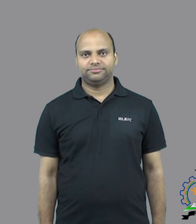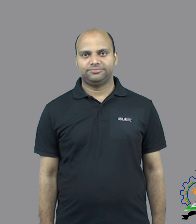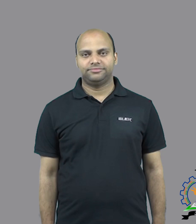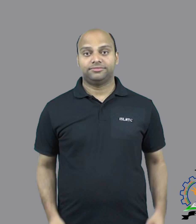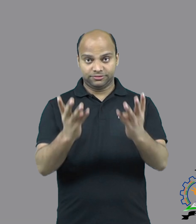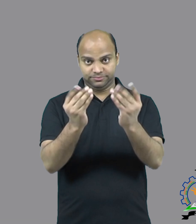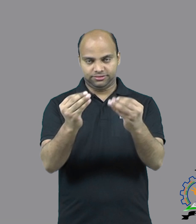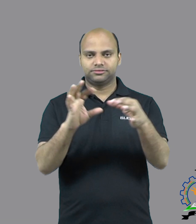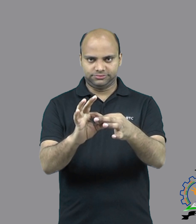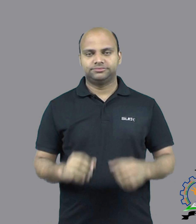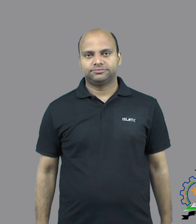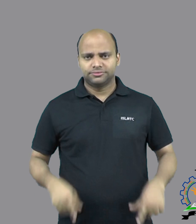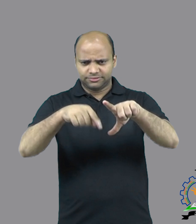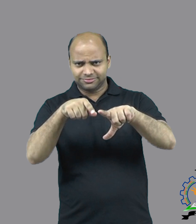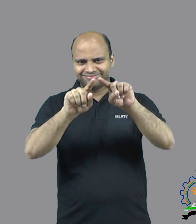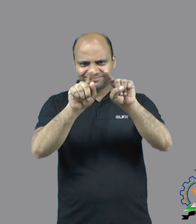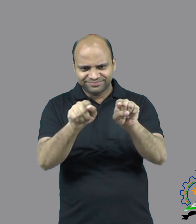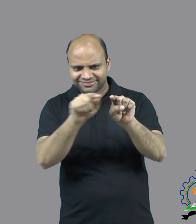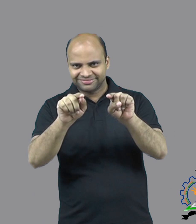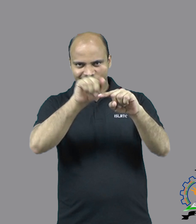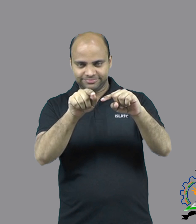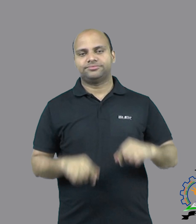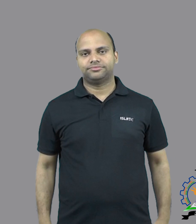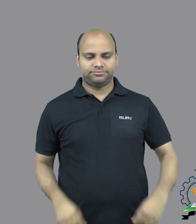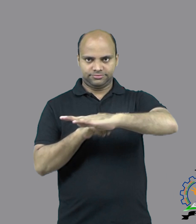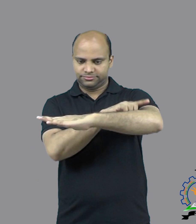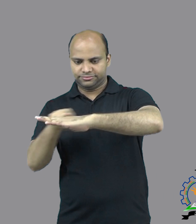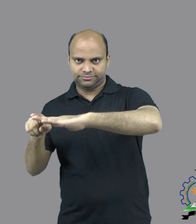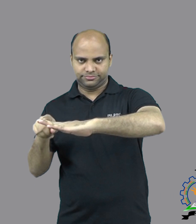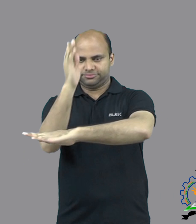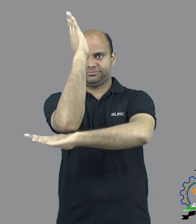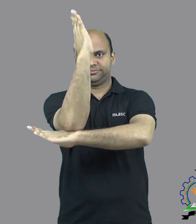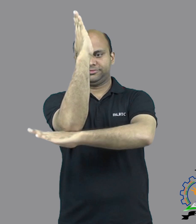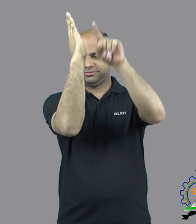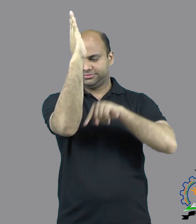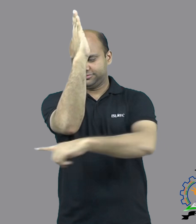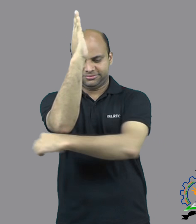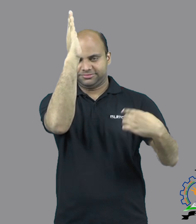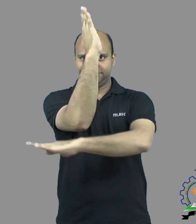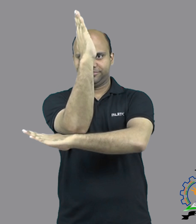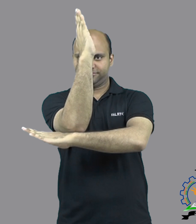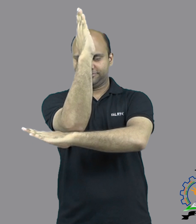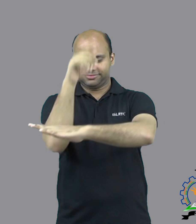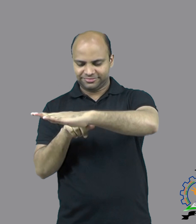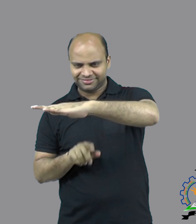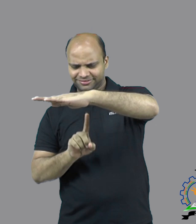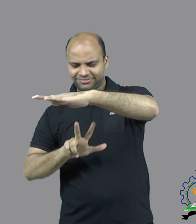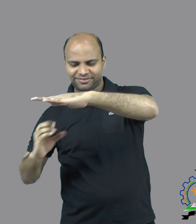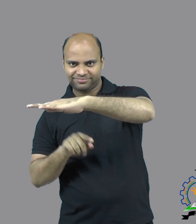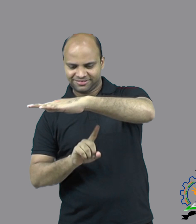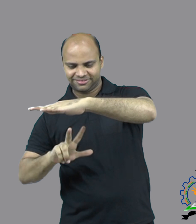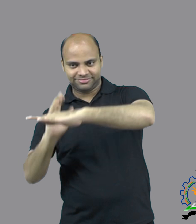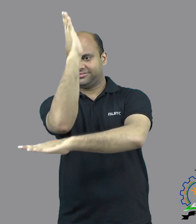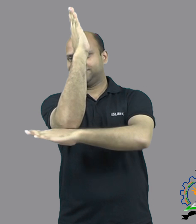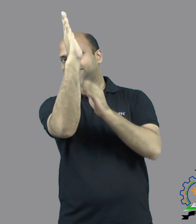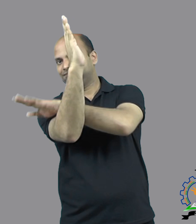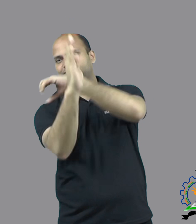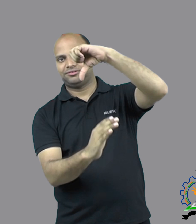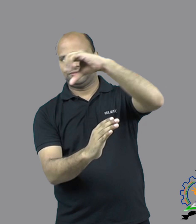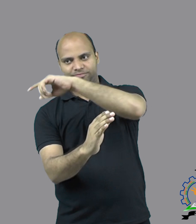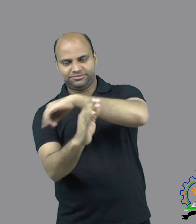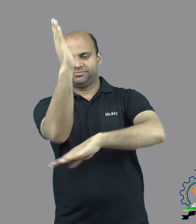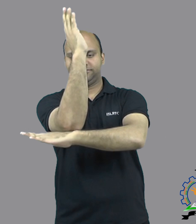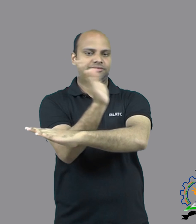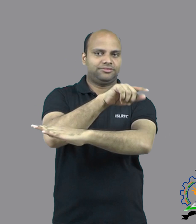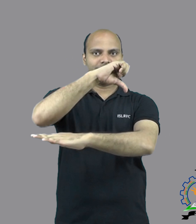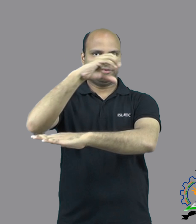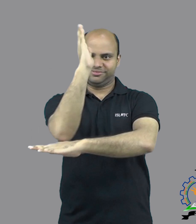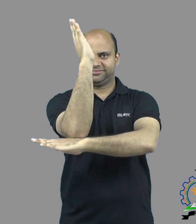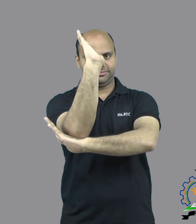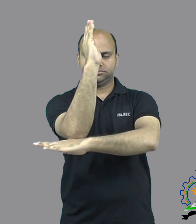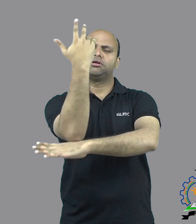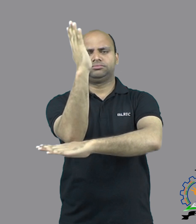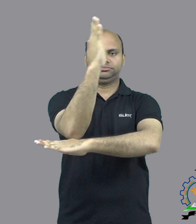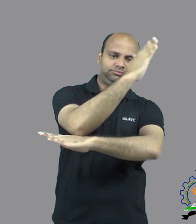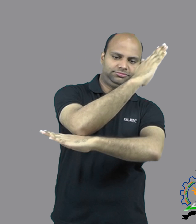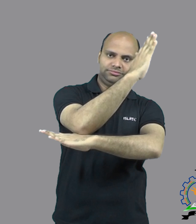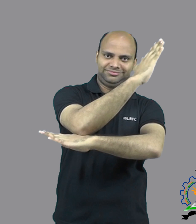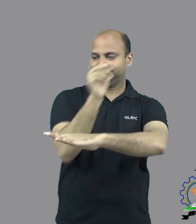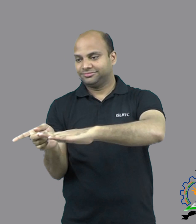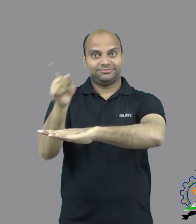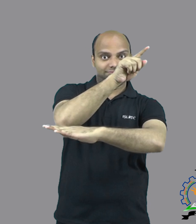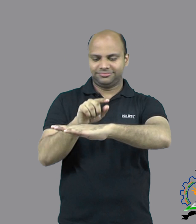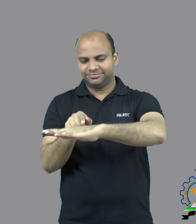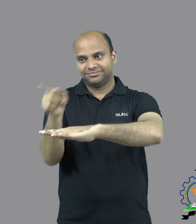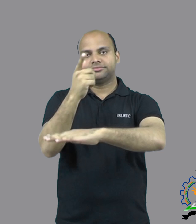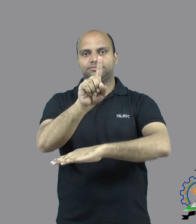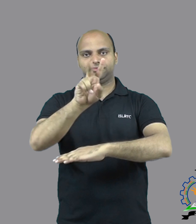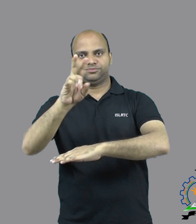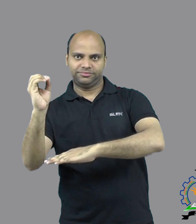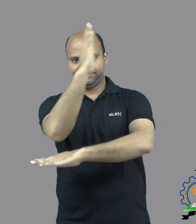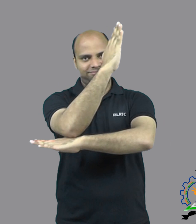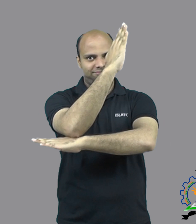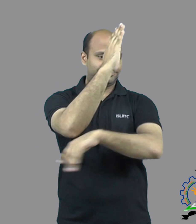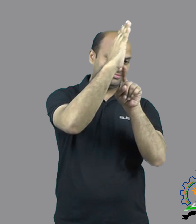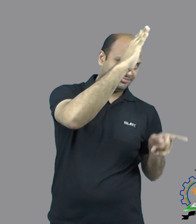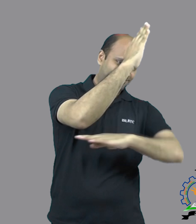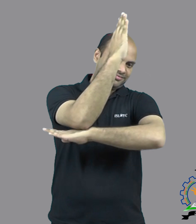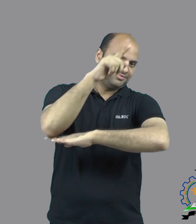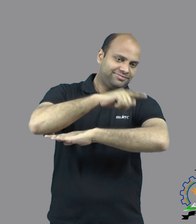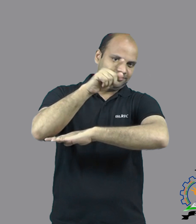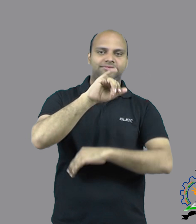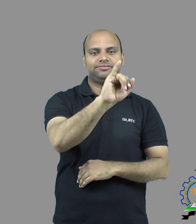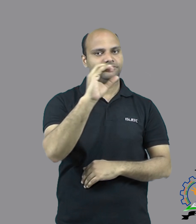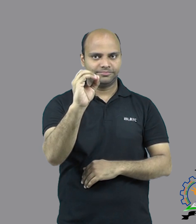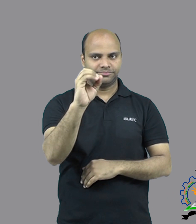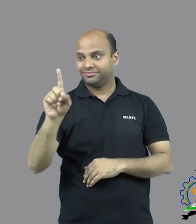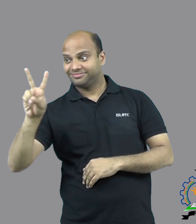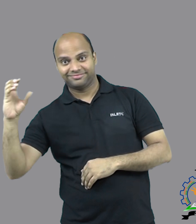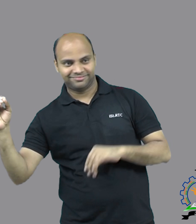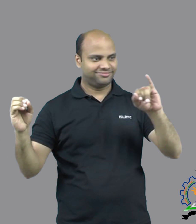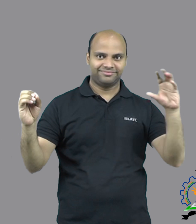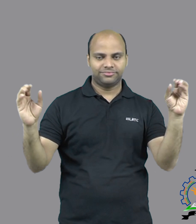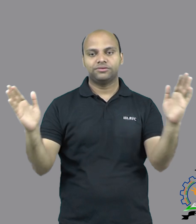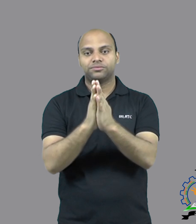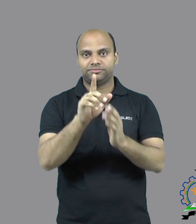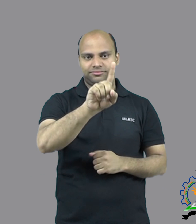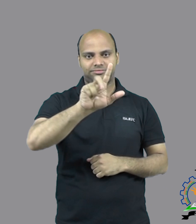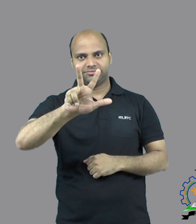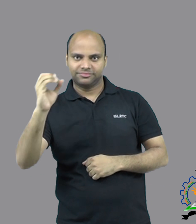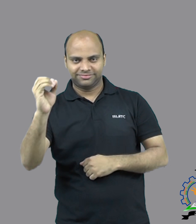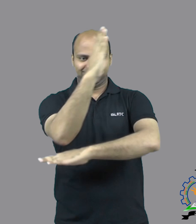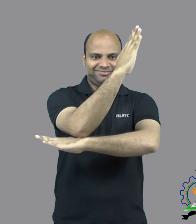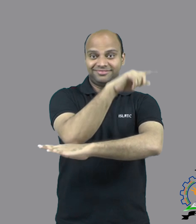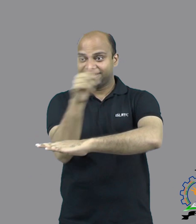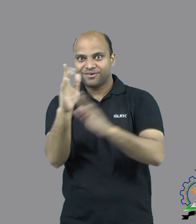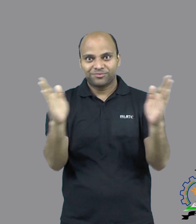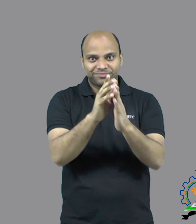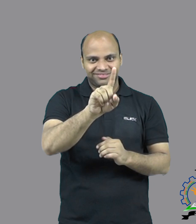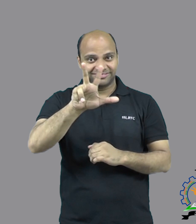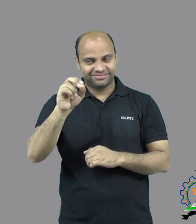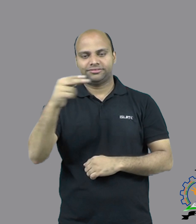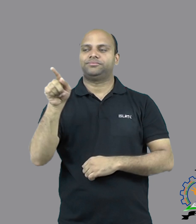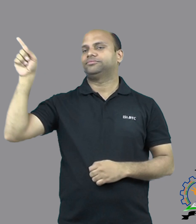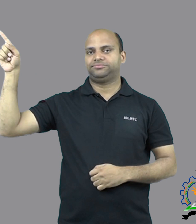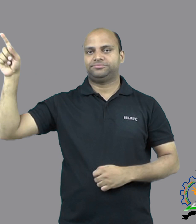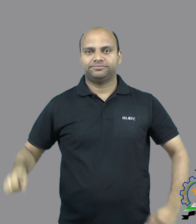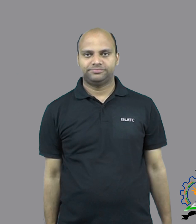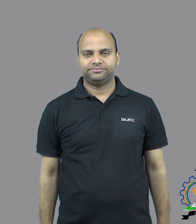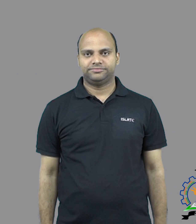Supplementary Angles